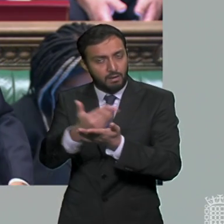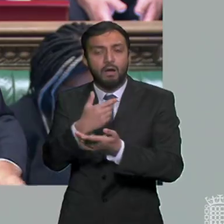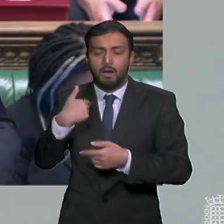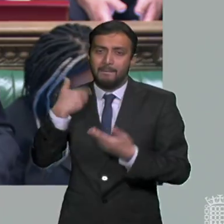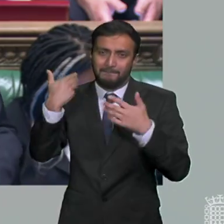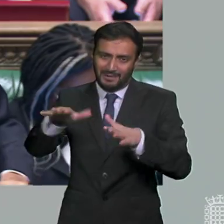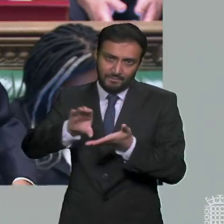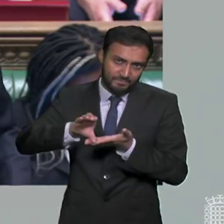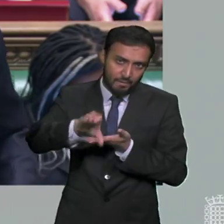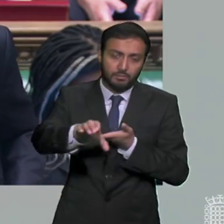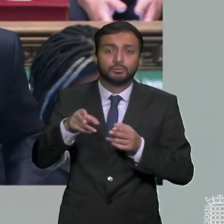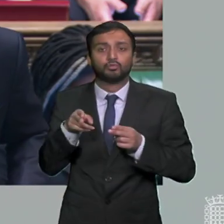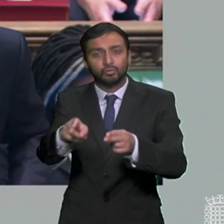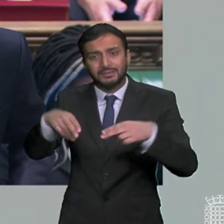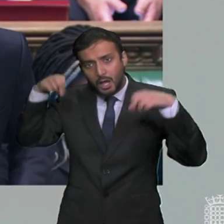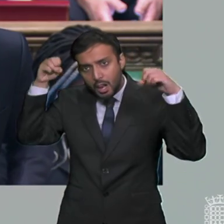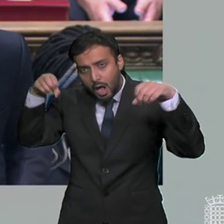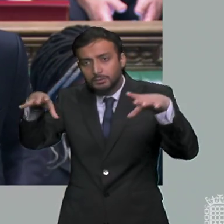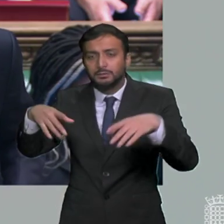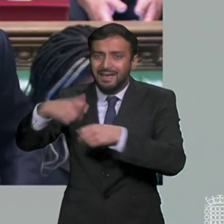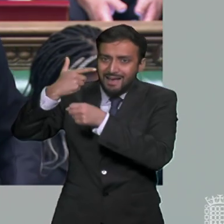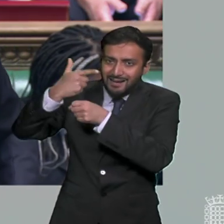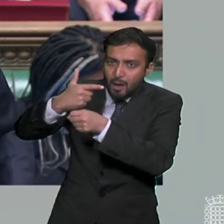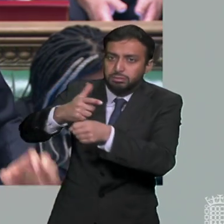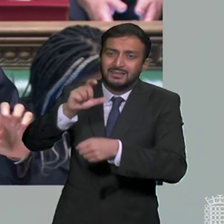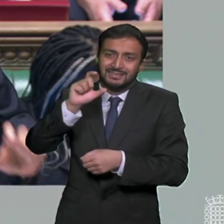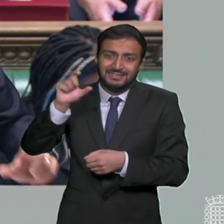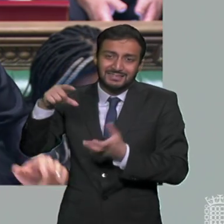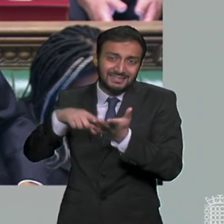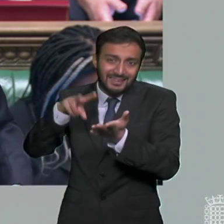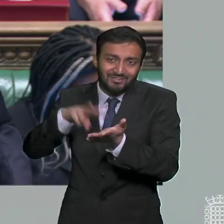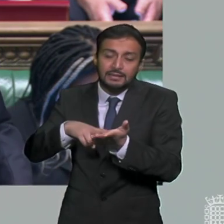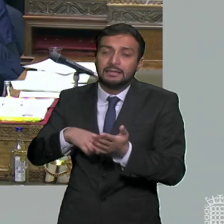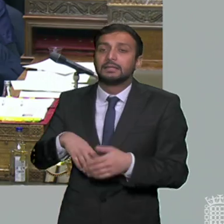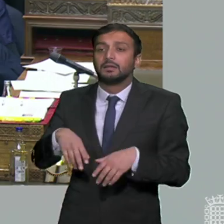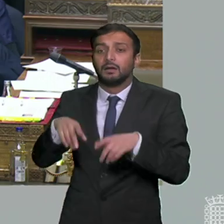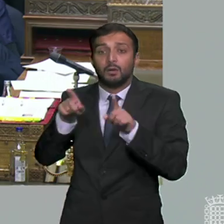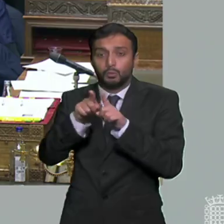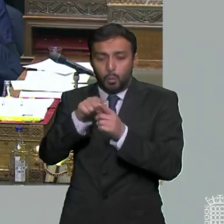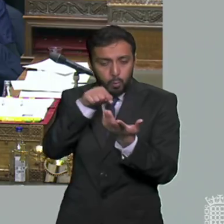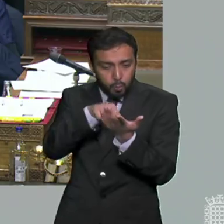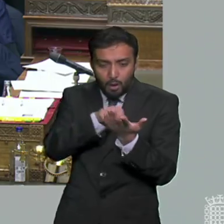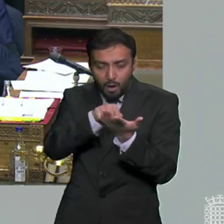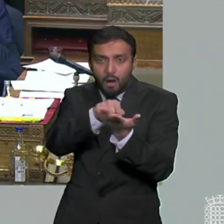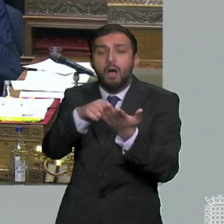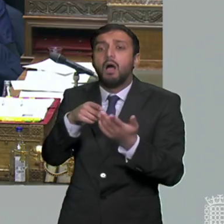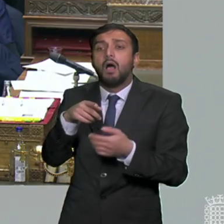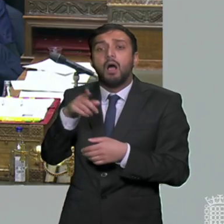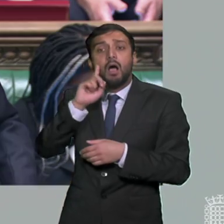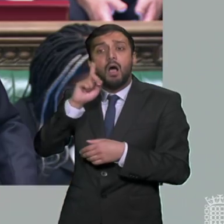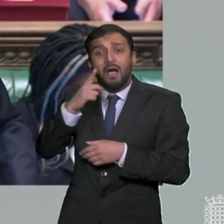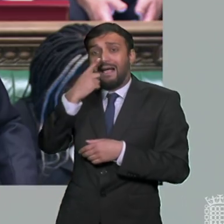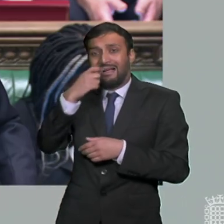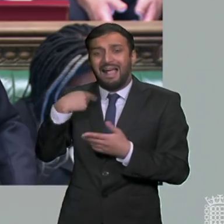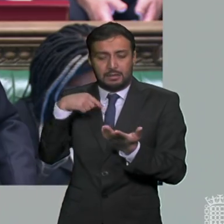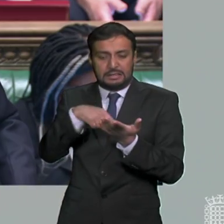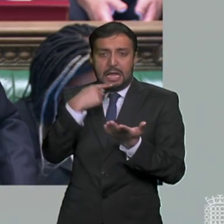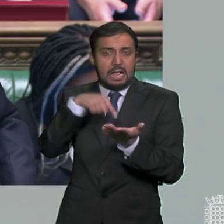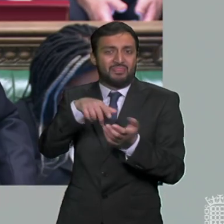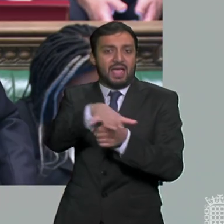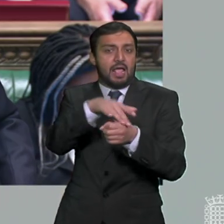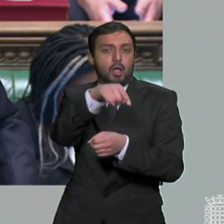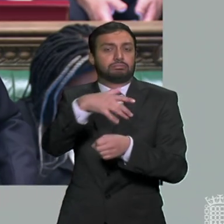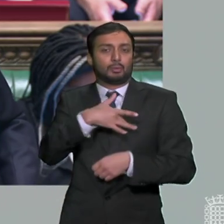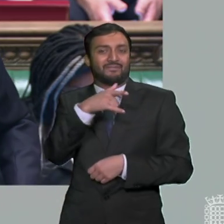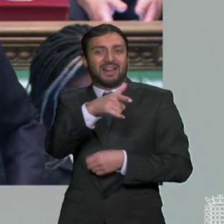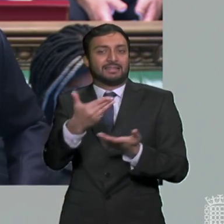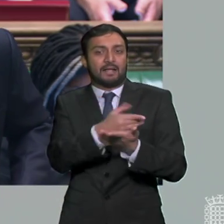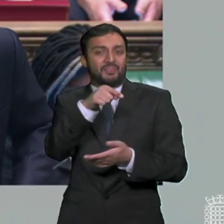The StreetSafe online tool allows users, including those in her constituency, to pinpoint locations where they feel unsafe so that local police can take appropriate action.